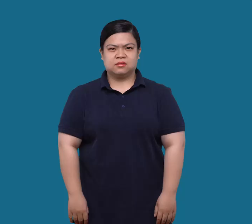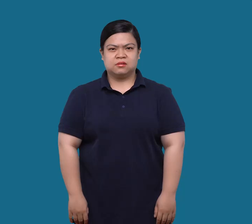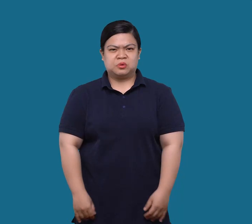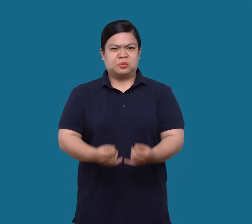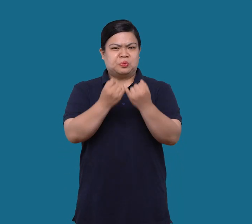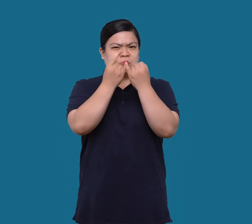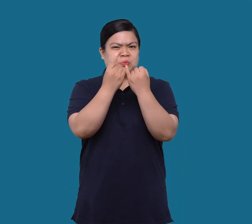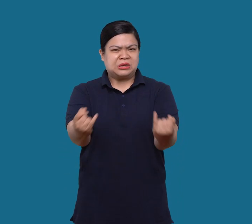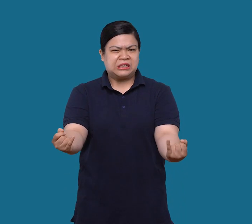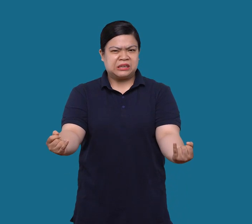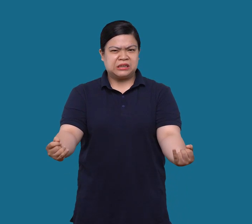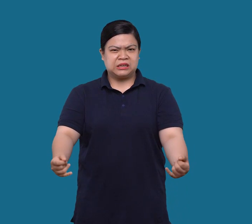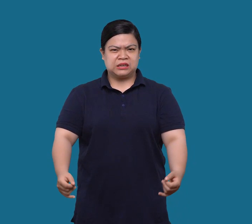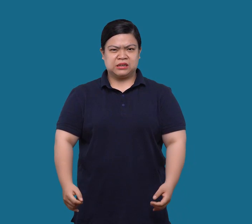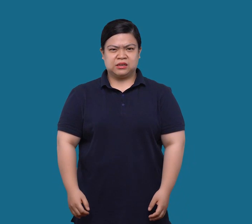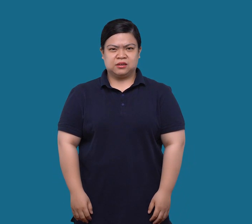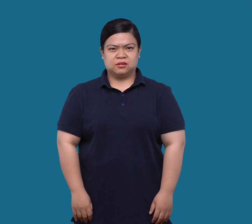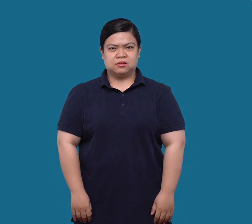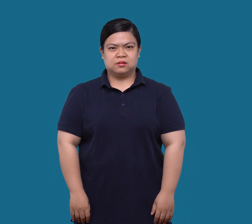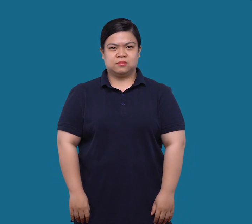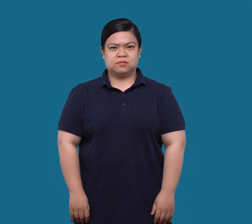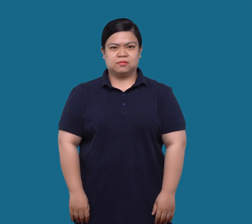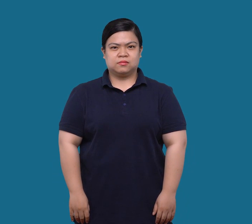trẻ con/con nít